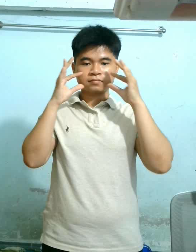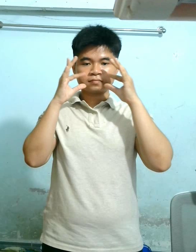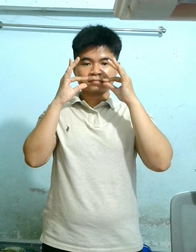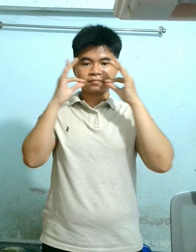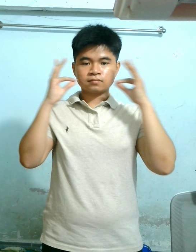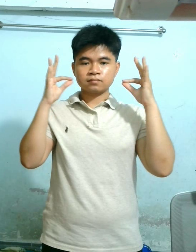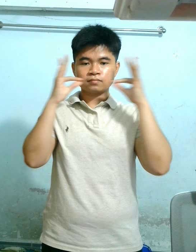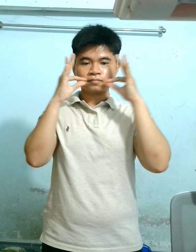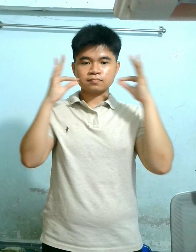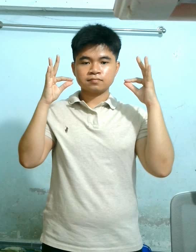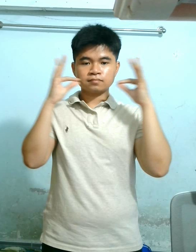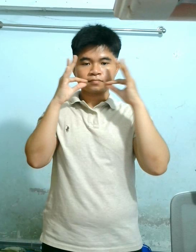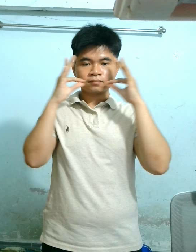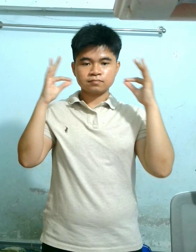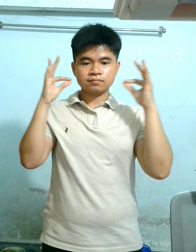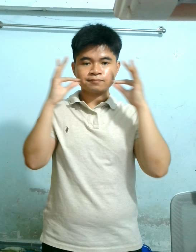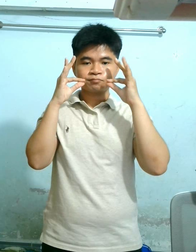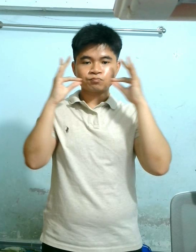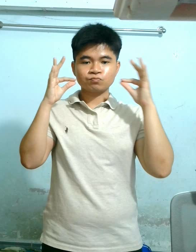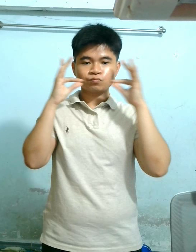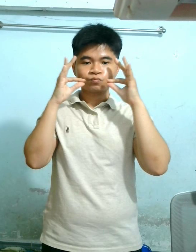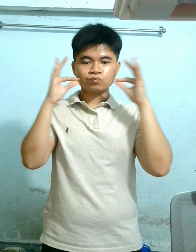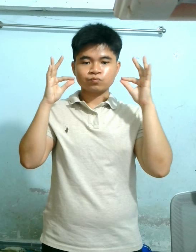meo